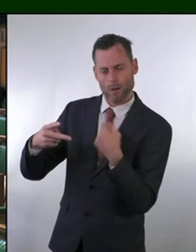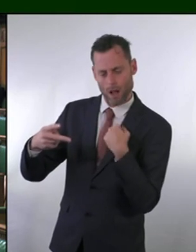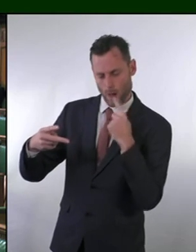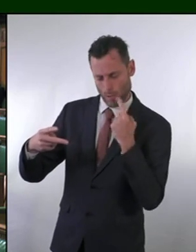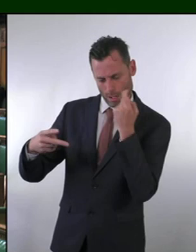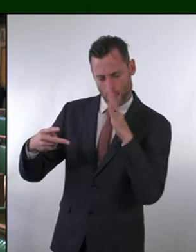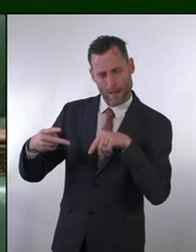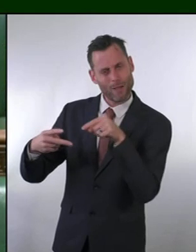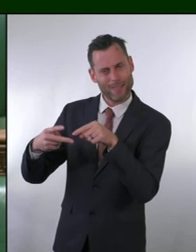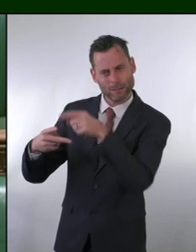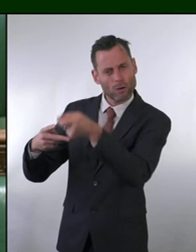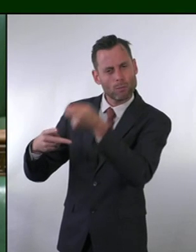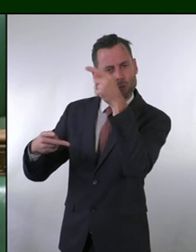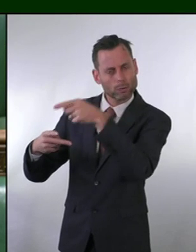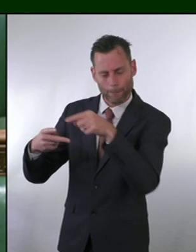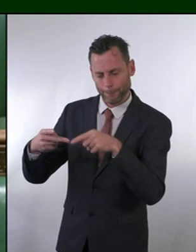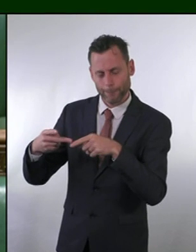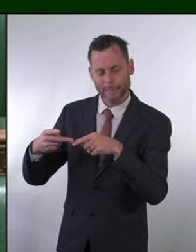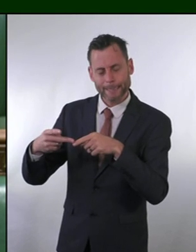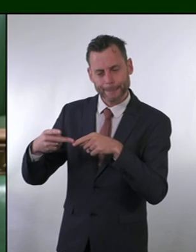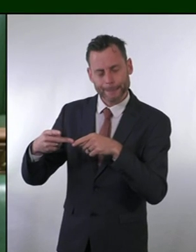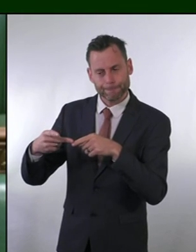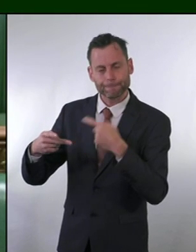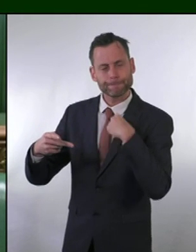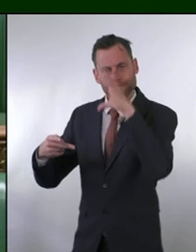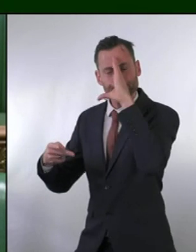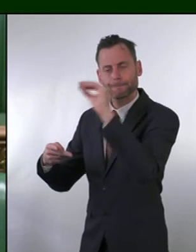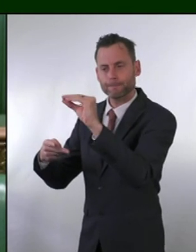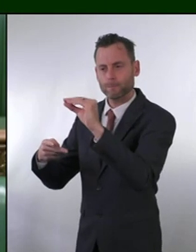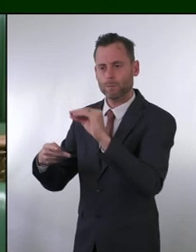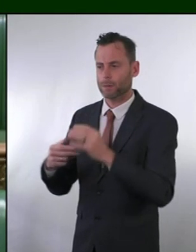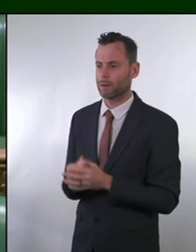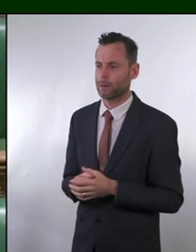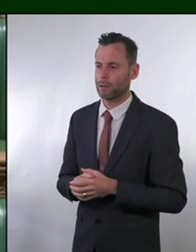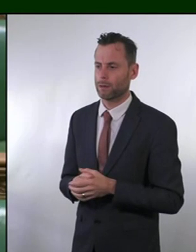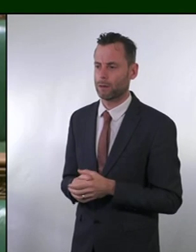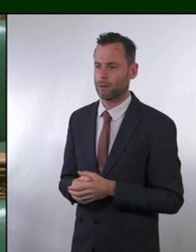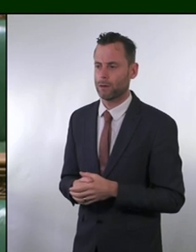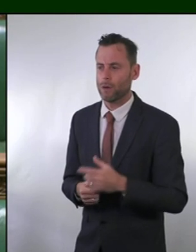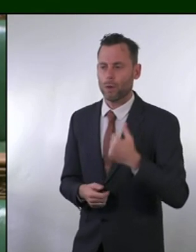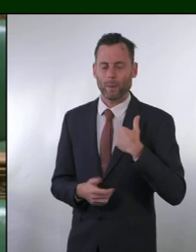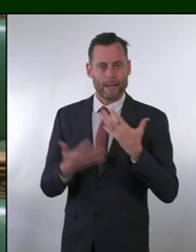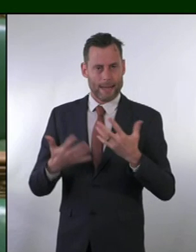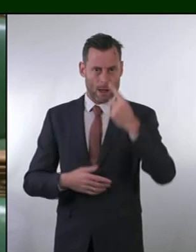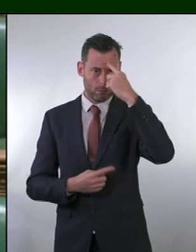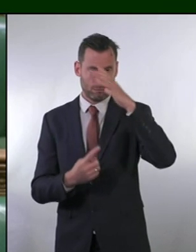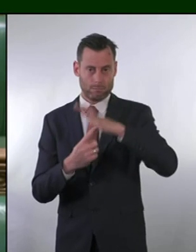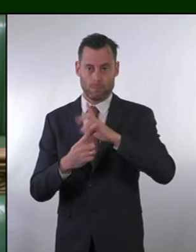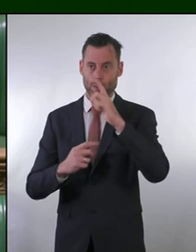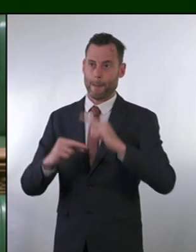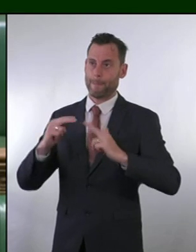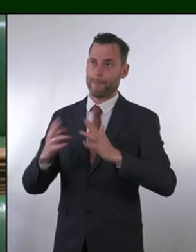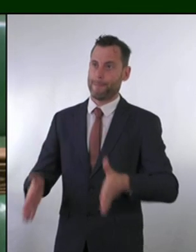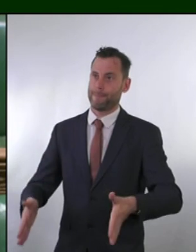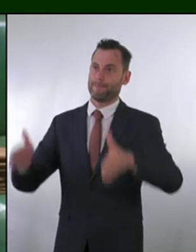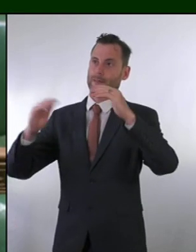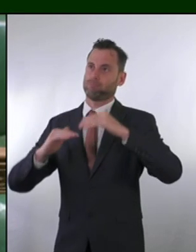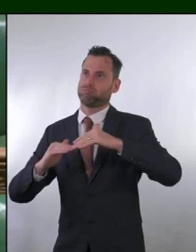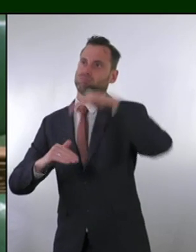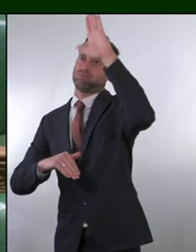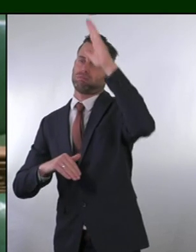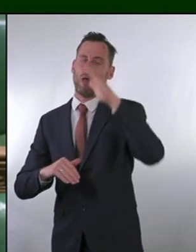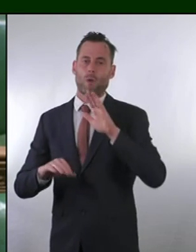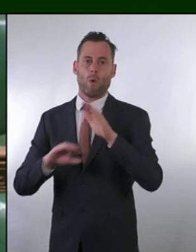Friend raises, but what I can tell him is that we are focusing first on buildings with unsafe cladding that are over 18 metres.